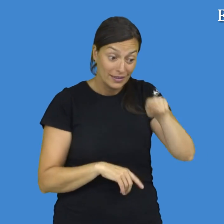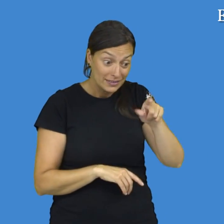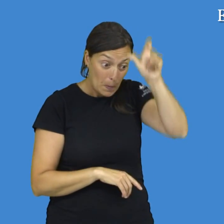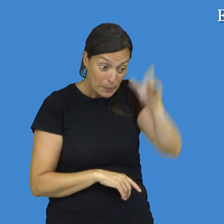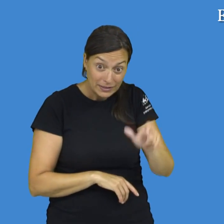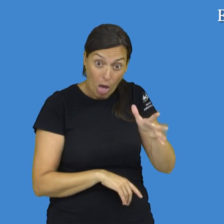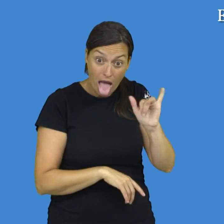persona